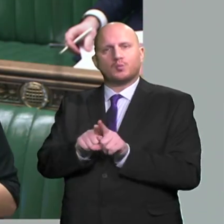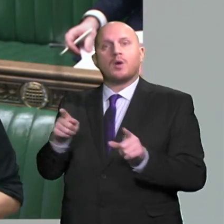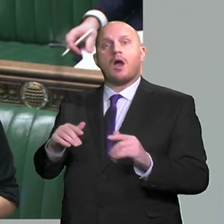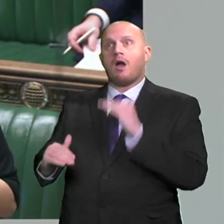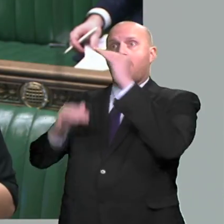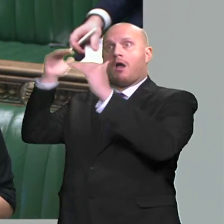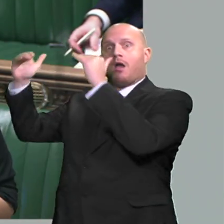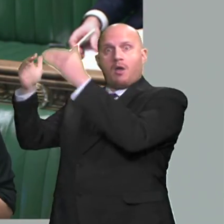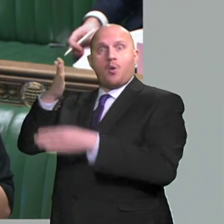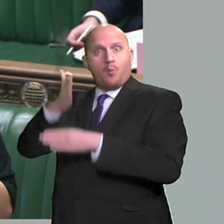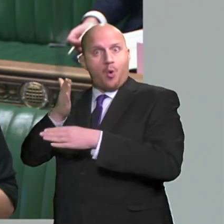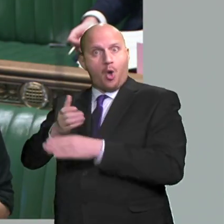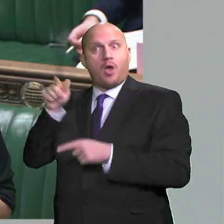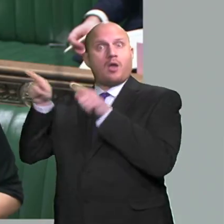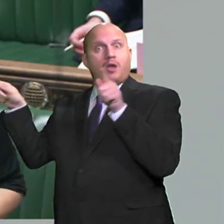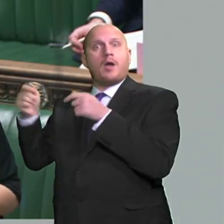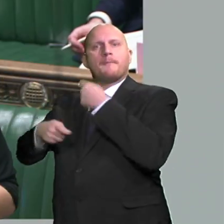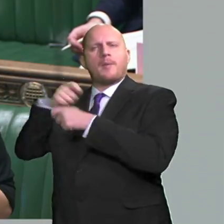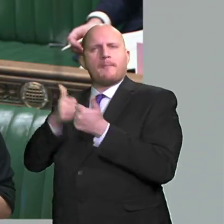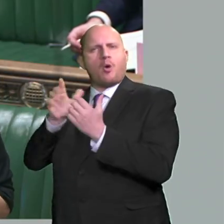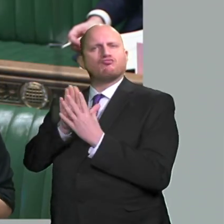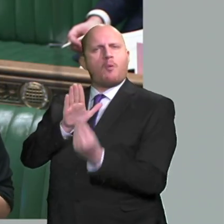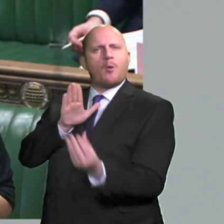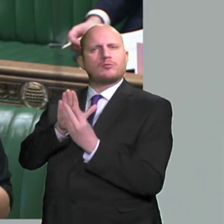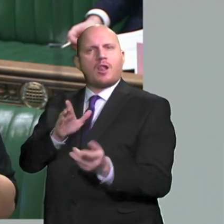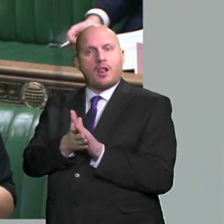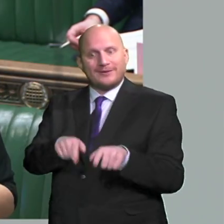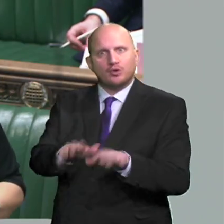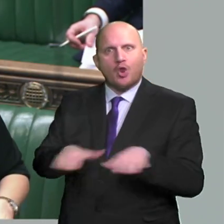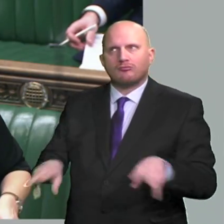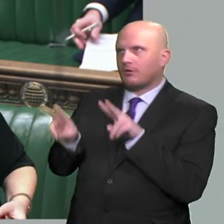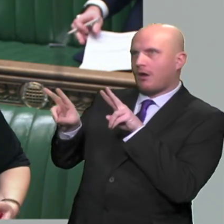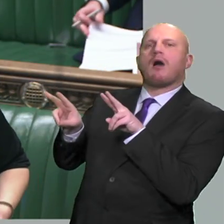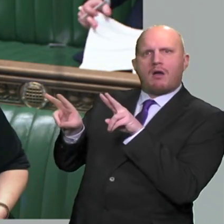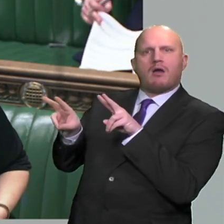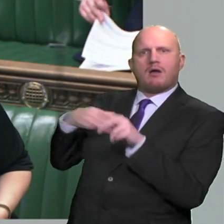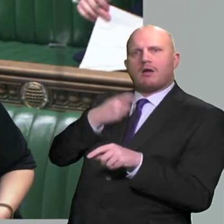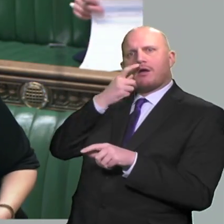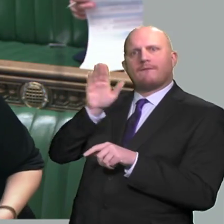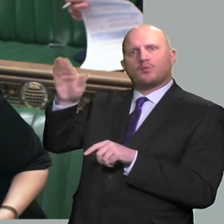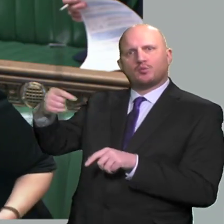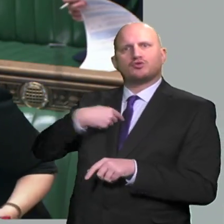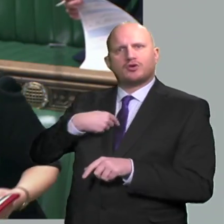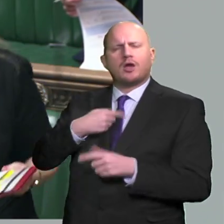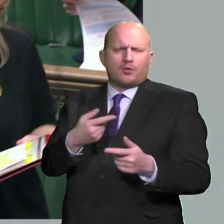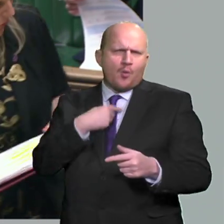I commit to continuing to work across Government with those disadvantaged groups to make sure that that focus is rightly on them.